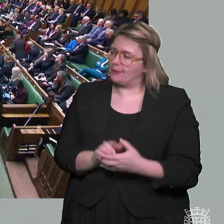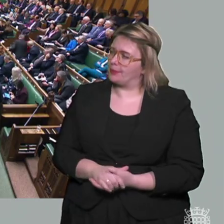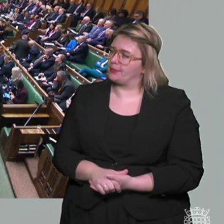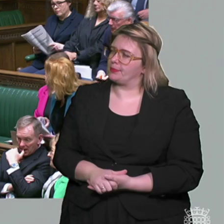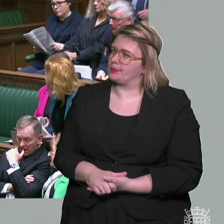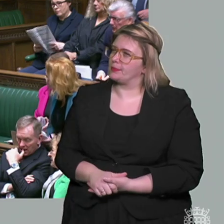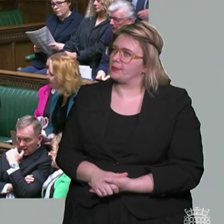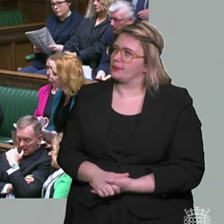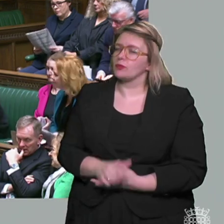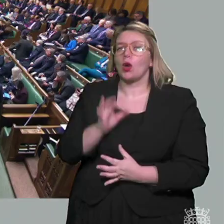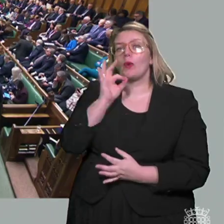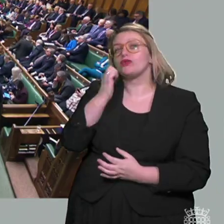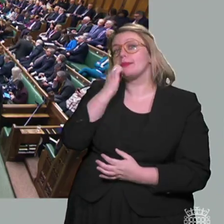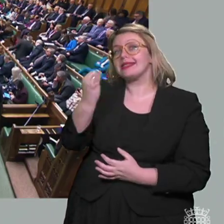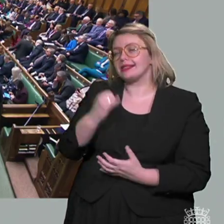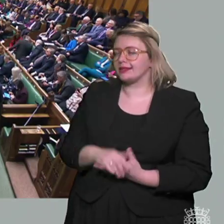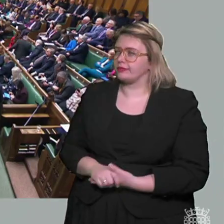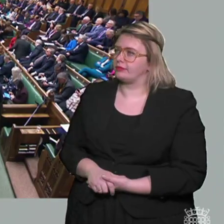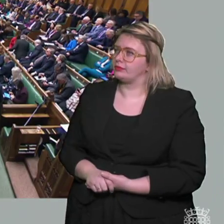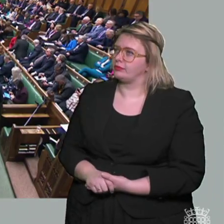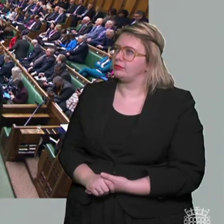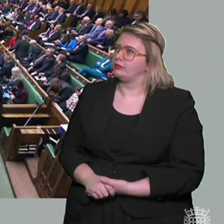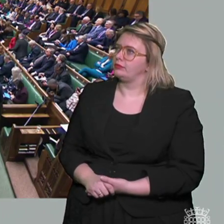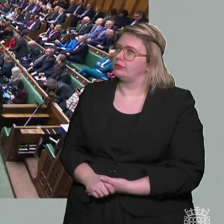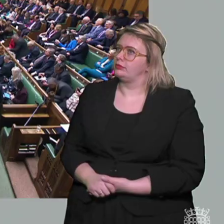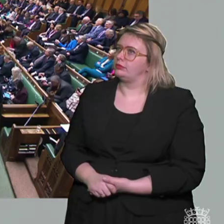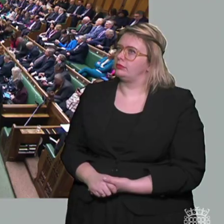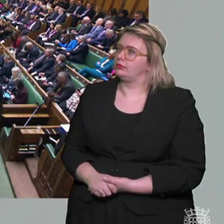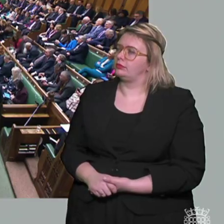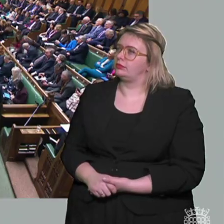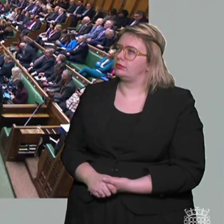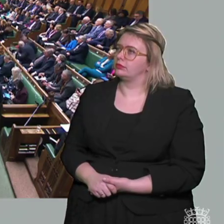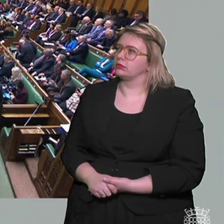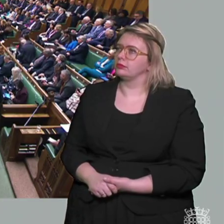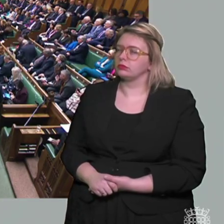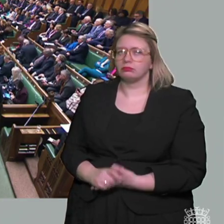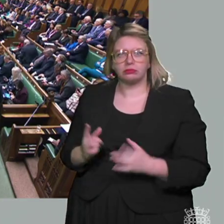Who’s answering? One of you, please—the Secretary of State will do.